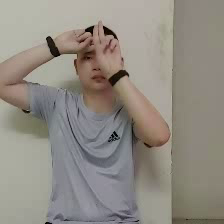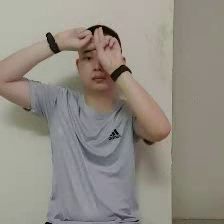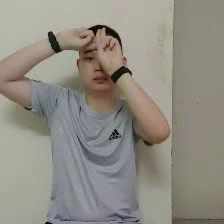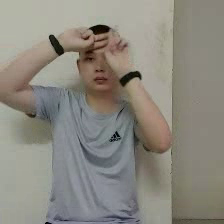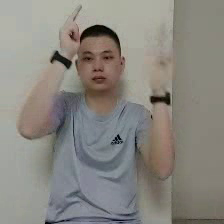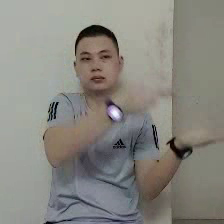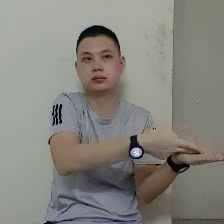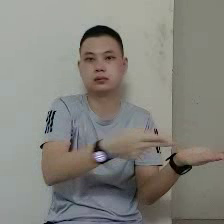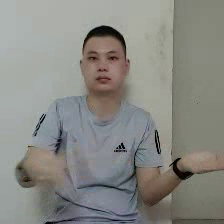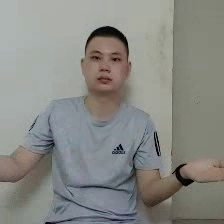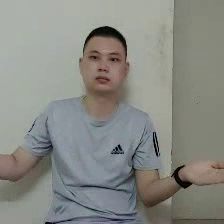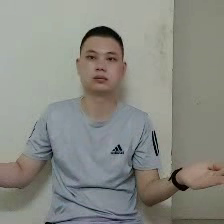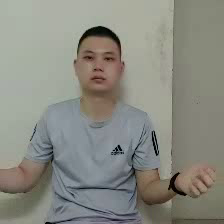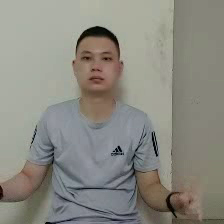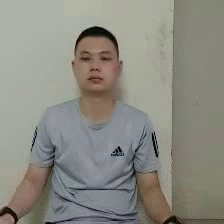Xuất viện